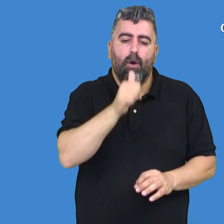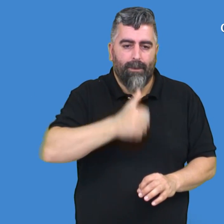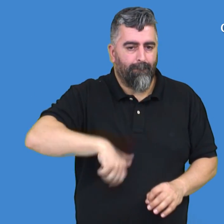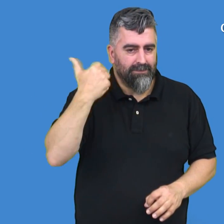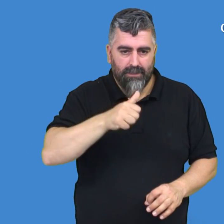más cantidad